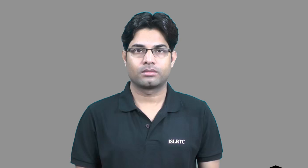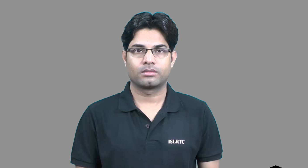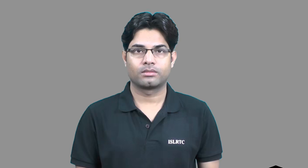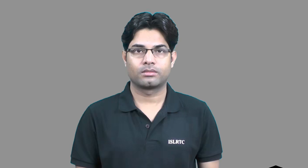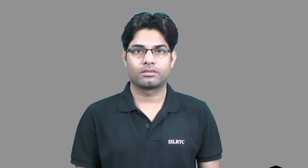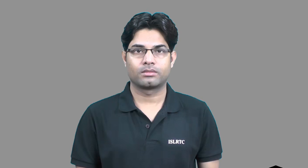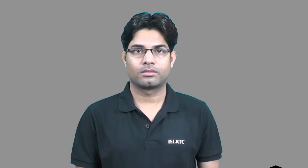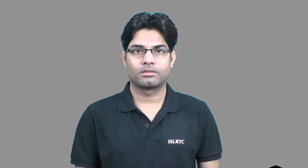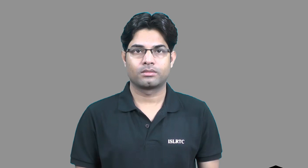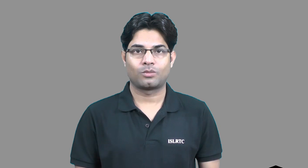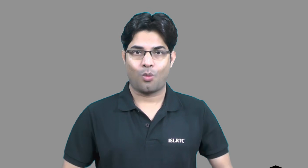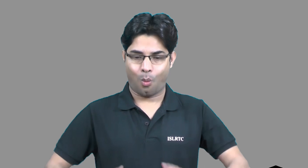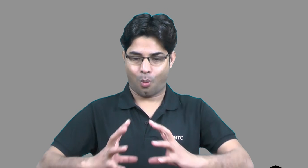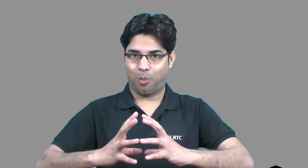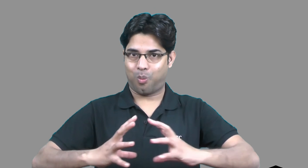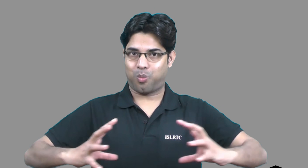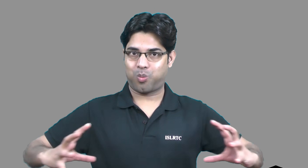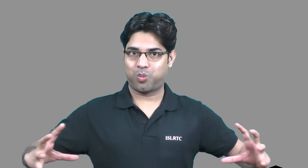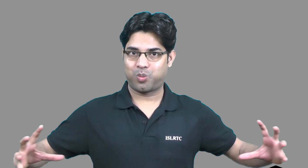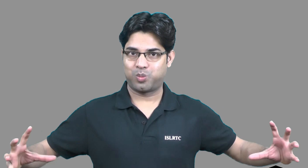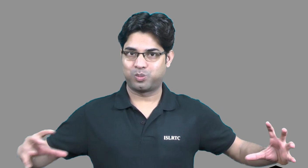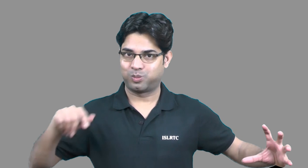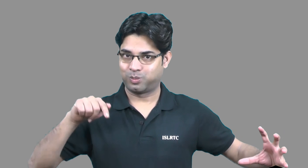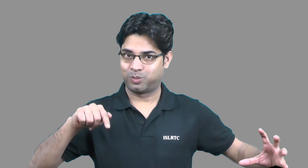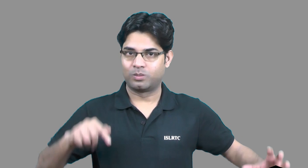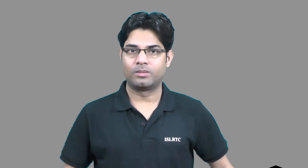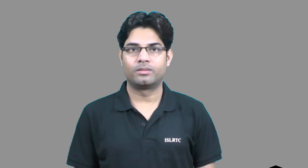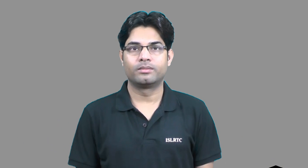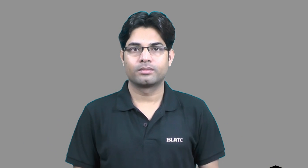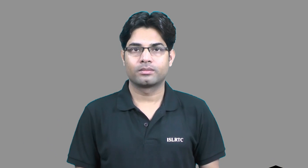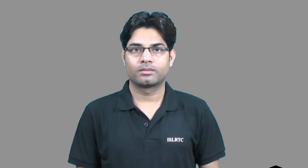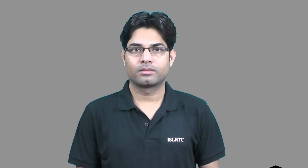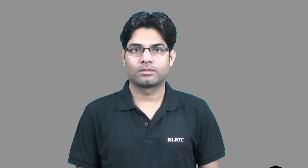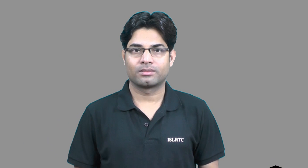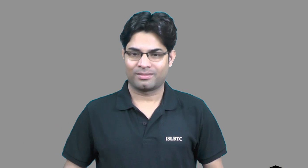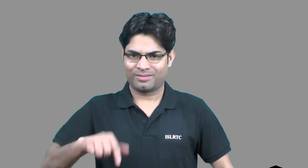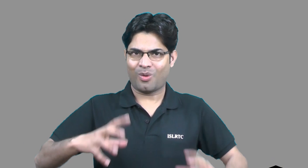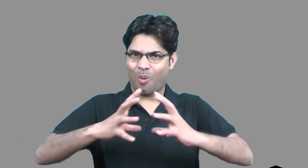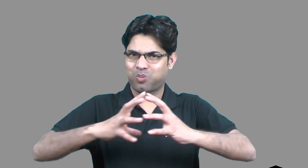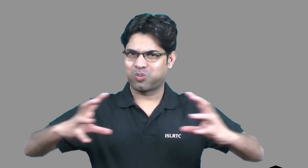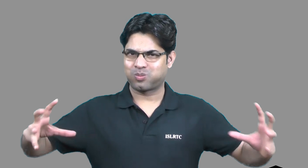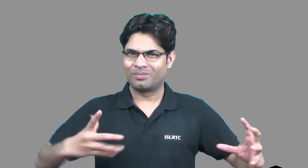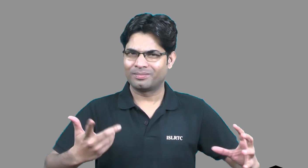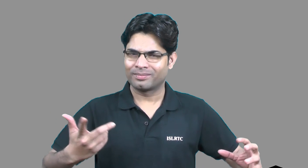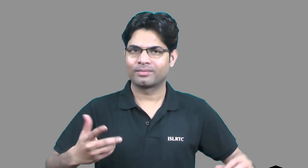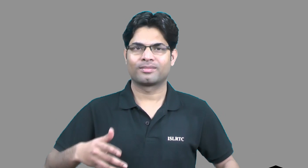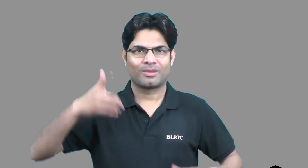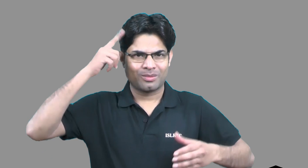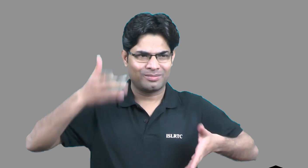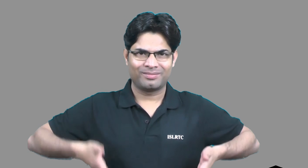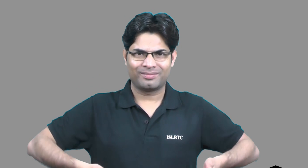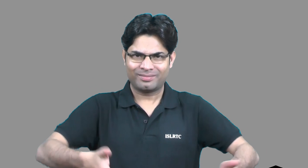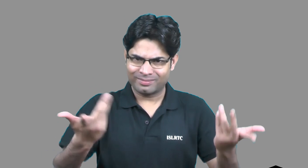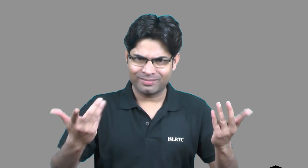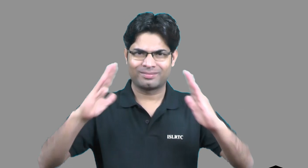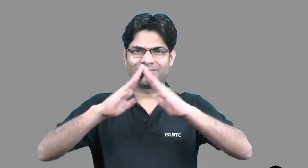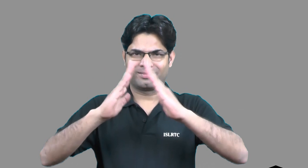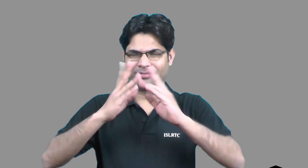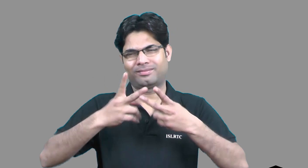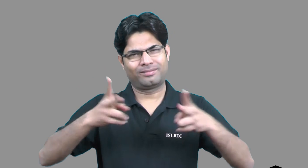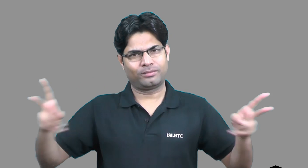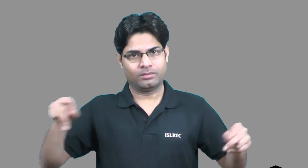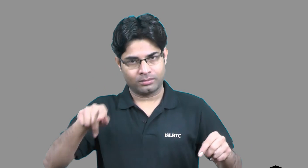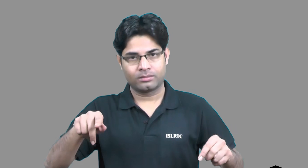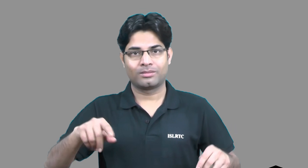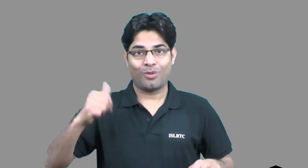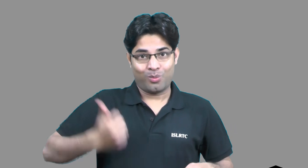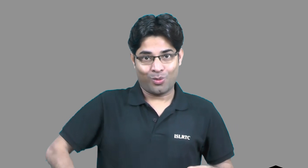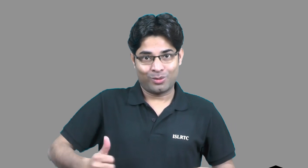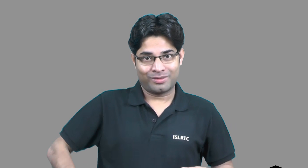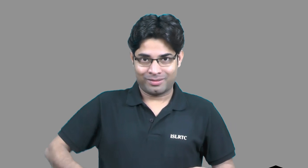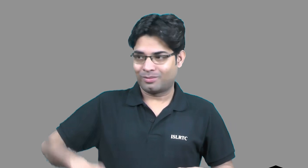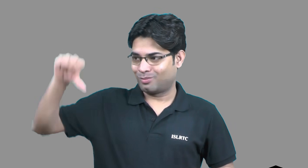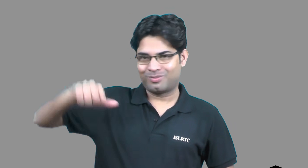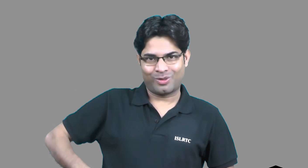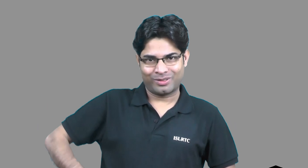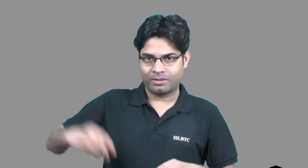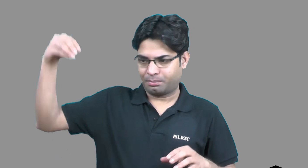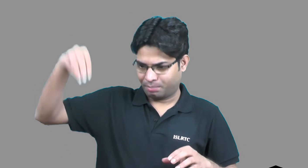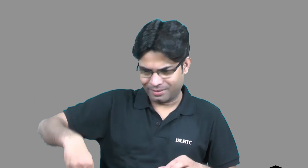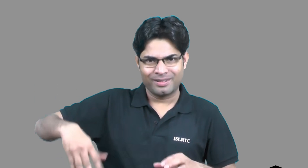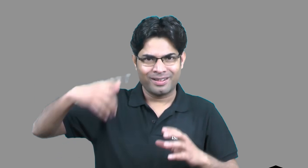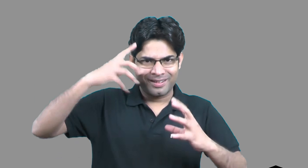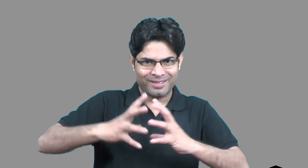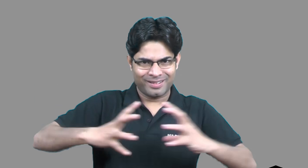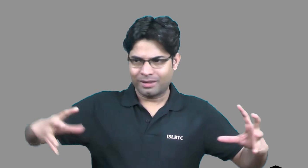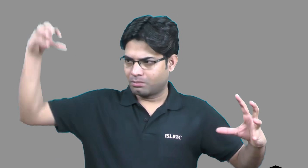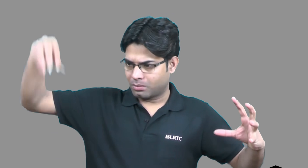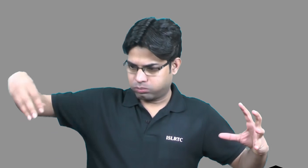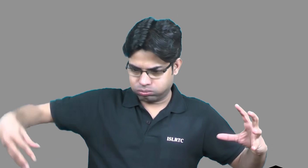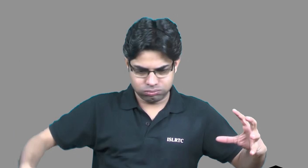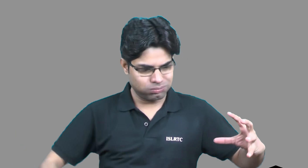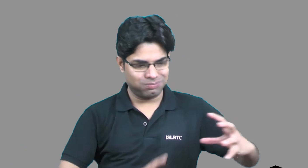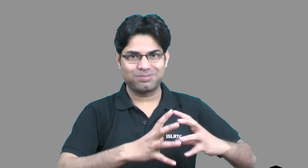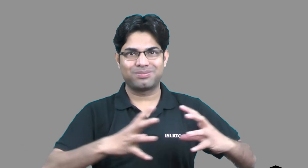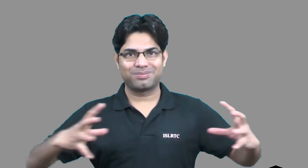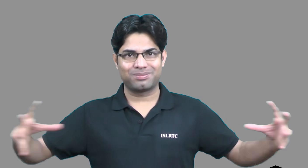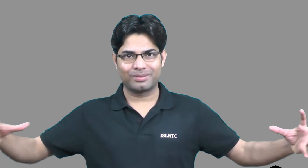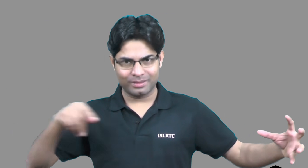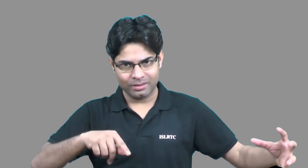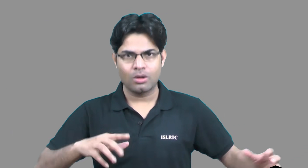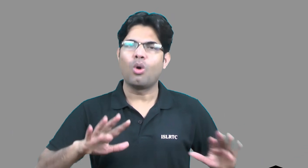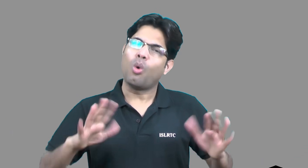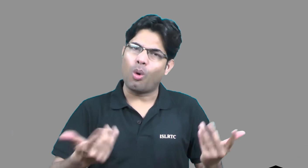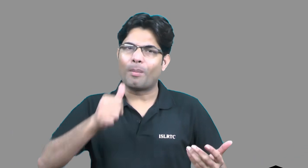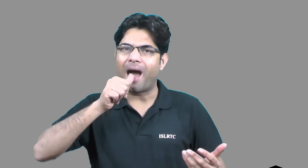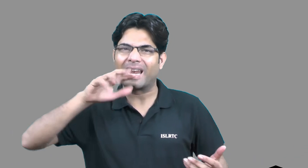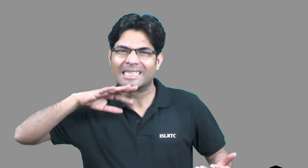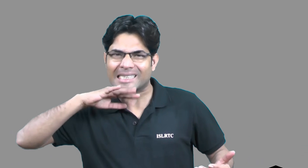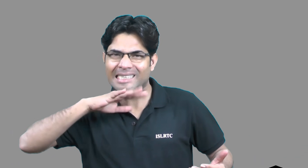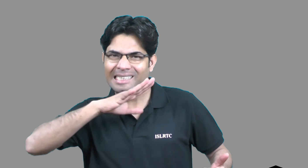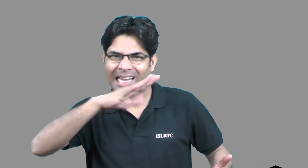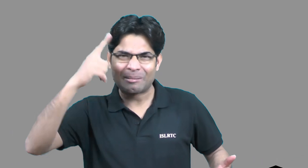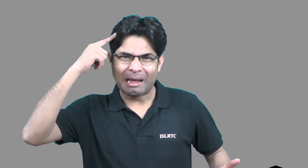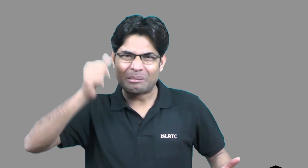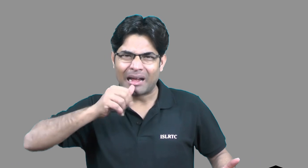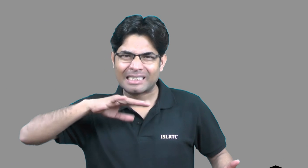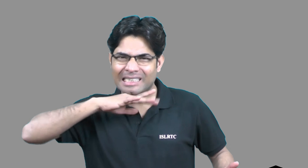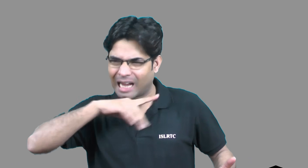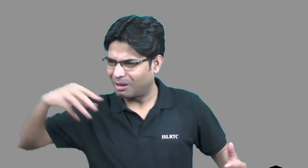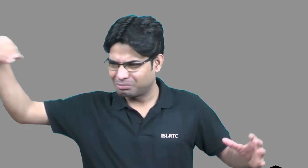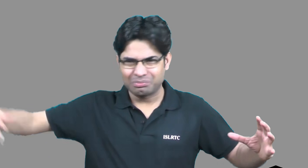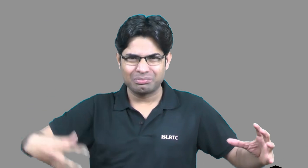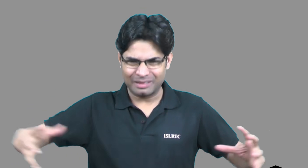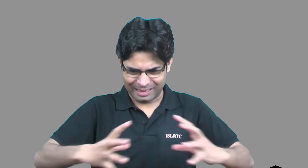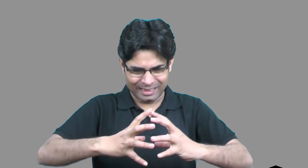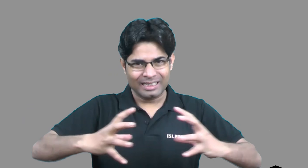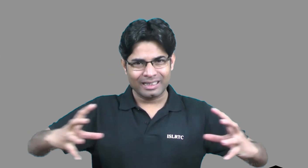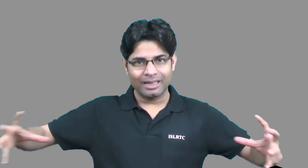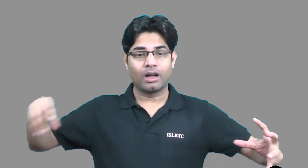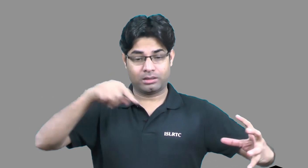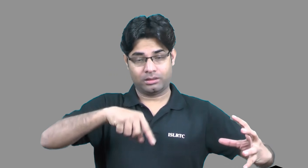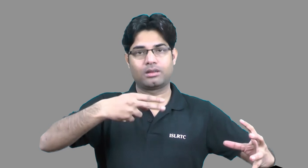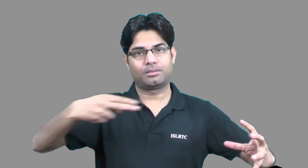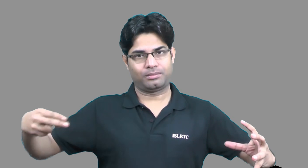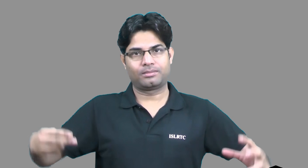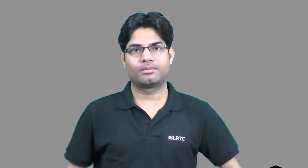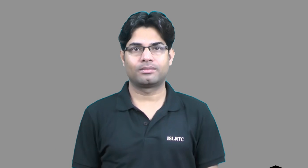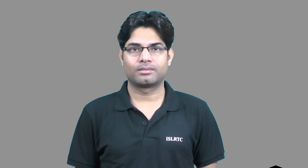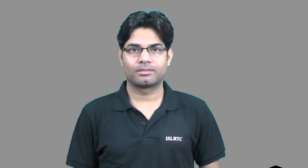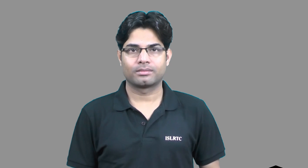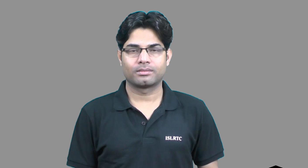Drainage Pipe